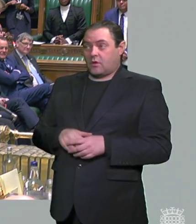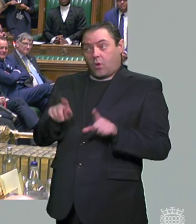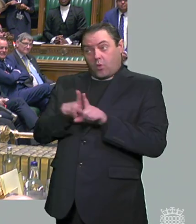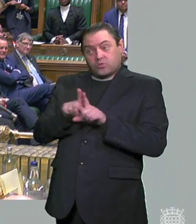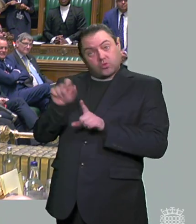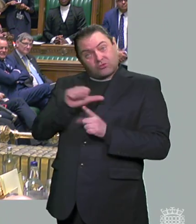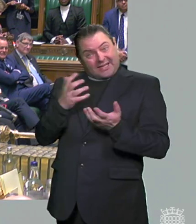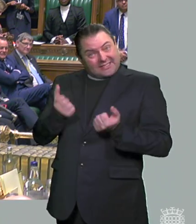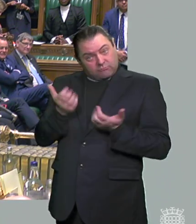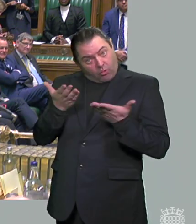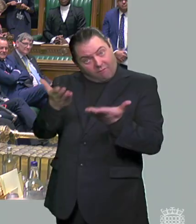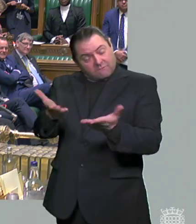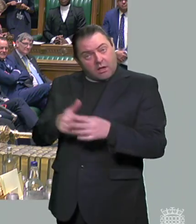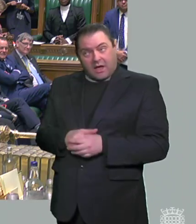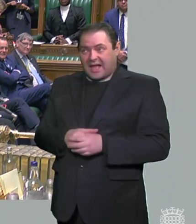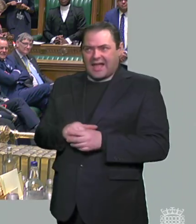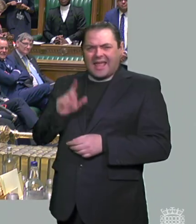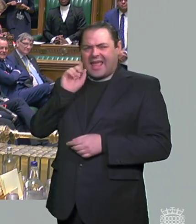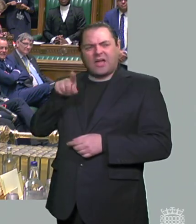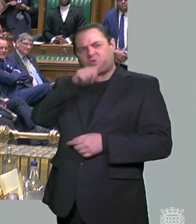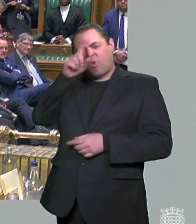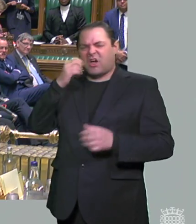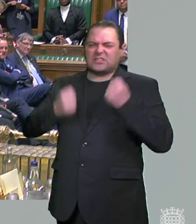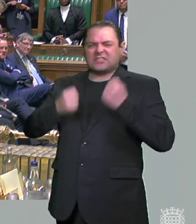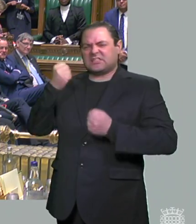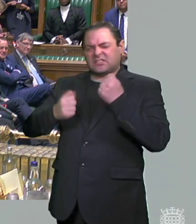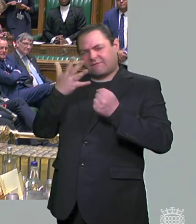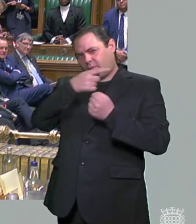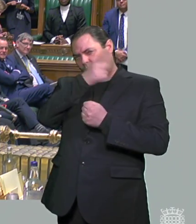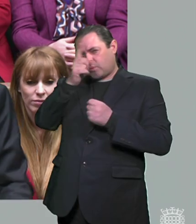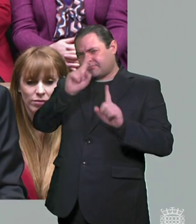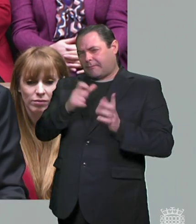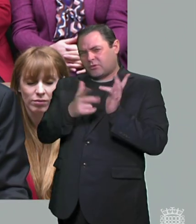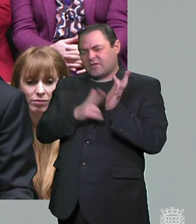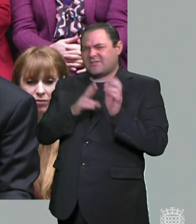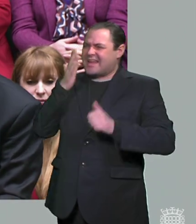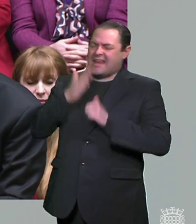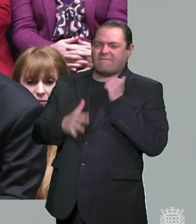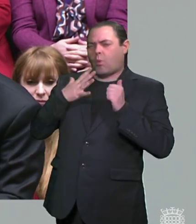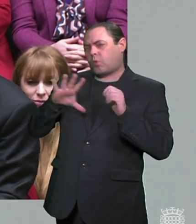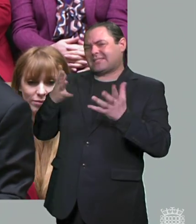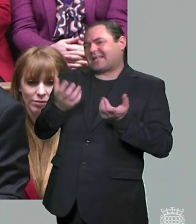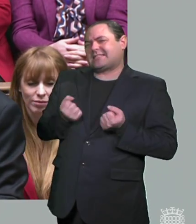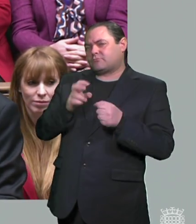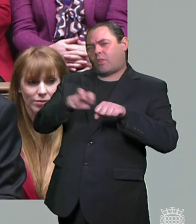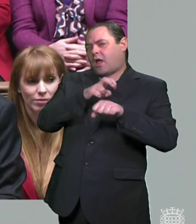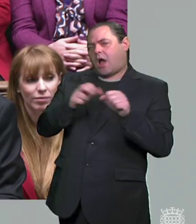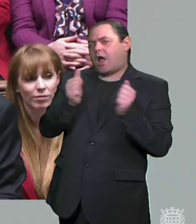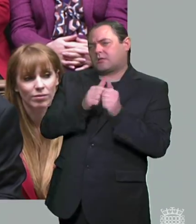He should accept our offer and ignore the howls of indignation from those on his side who will never take yes for an answer.